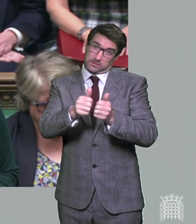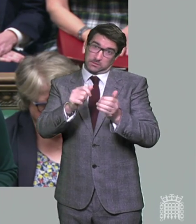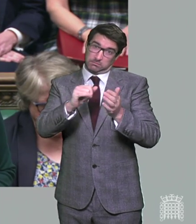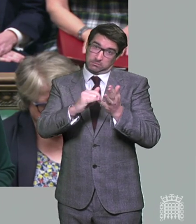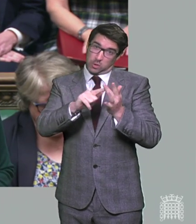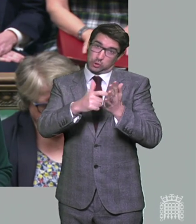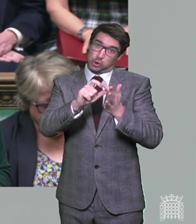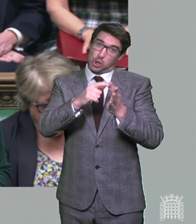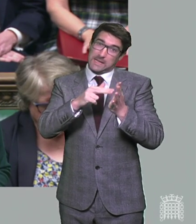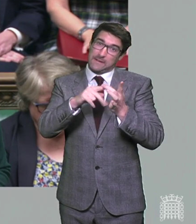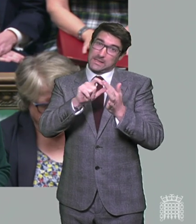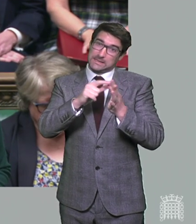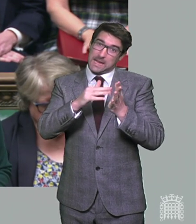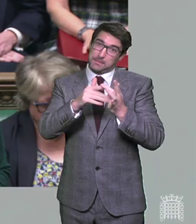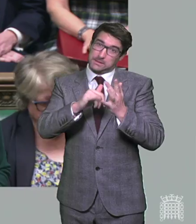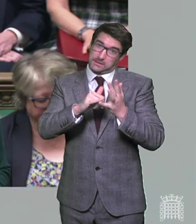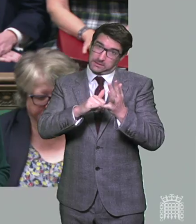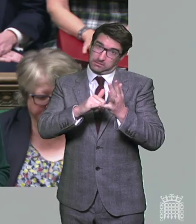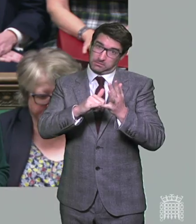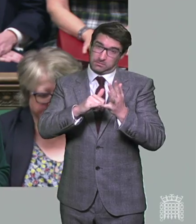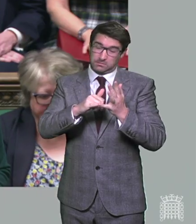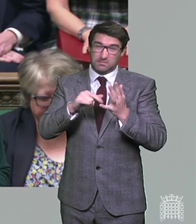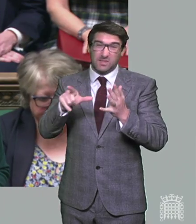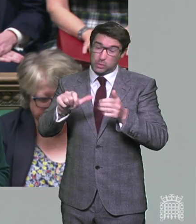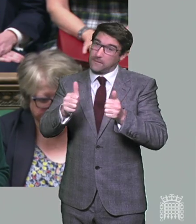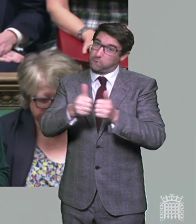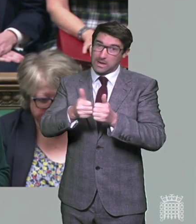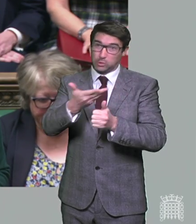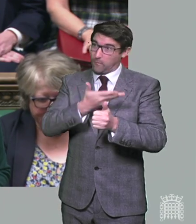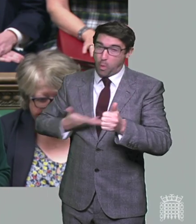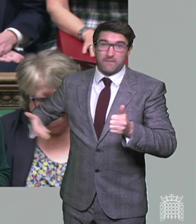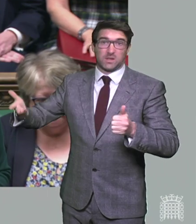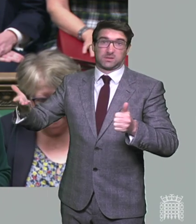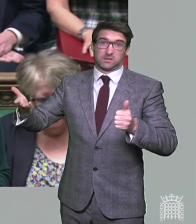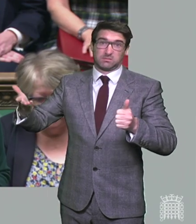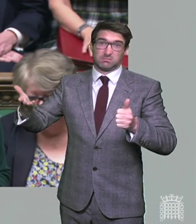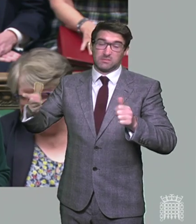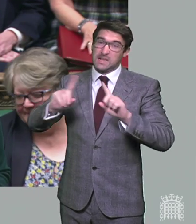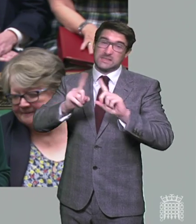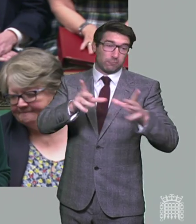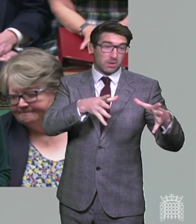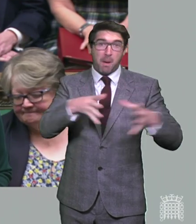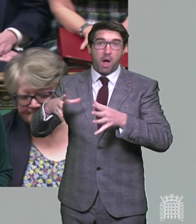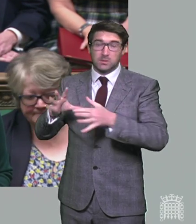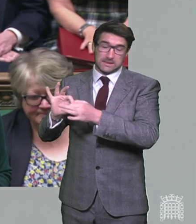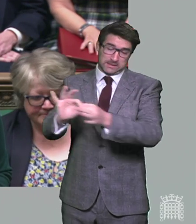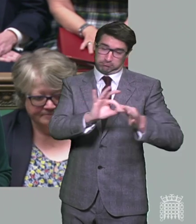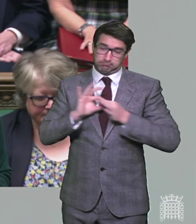David was a superb parliamentarian, who brought colleagues across the House together on a huge range of issues.